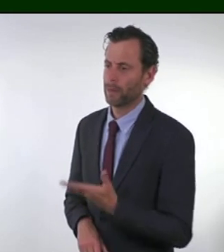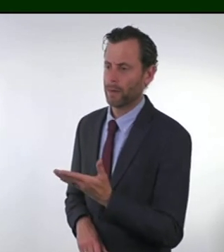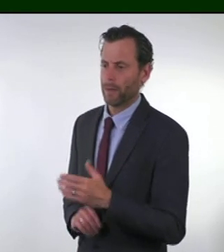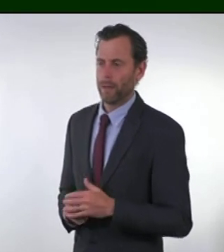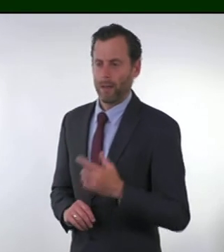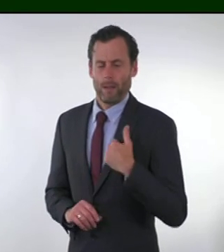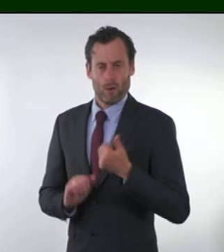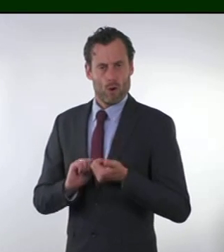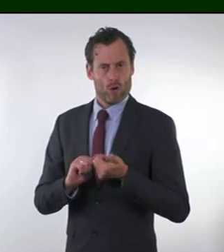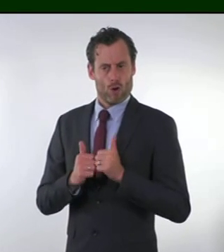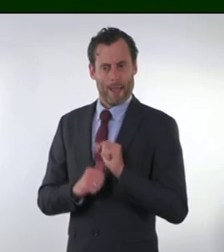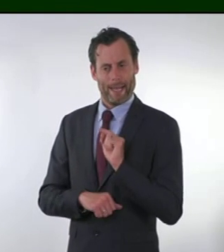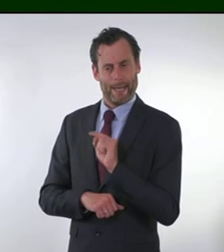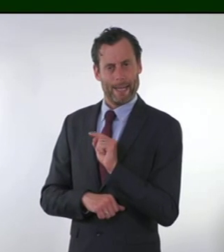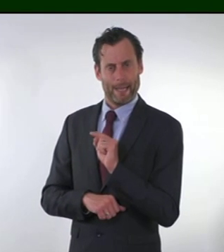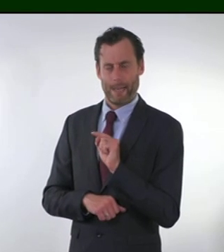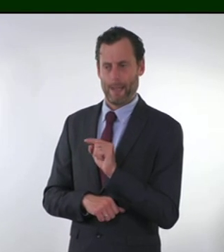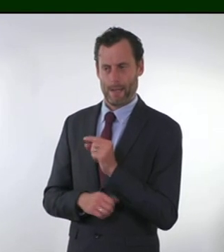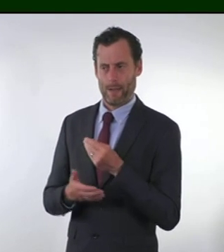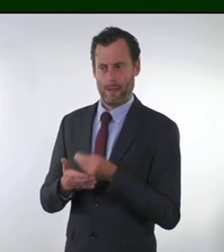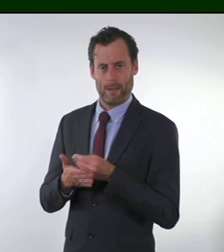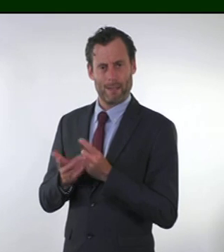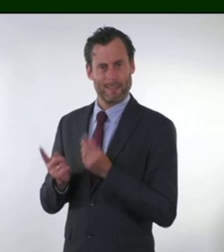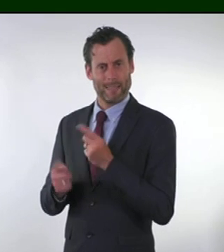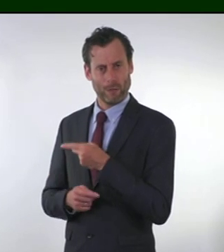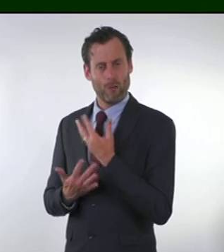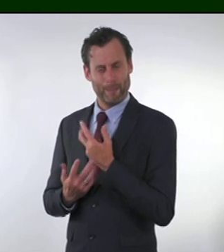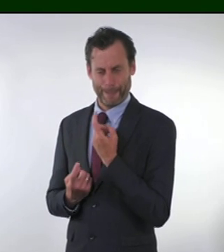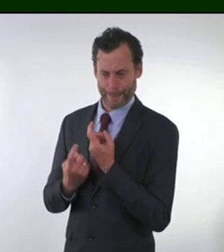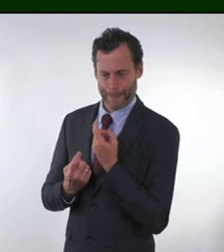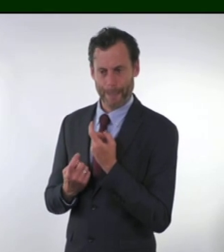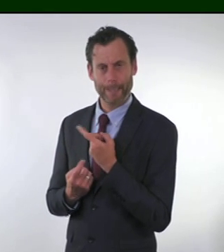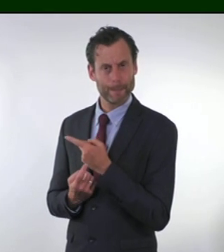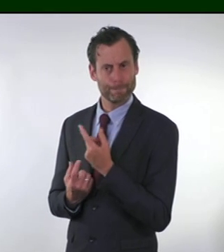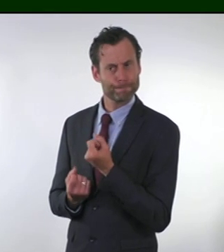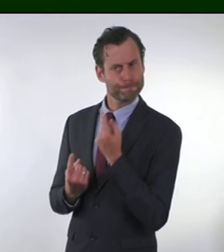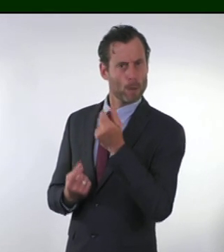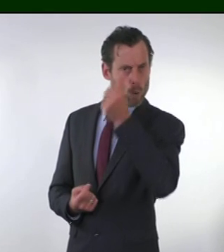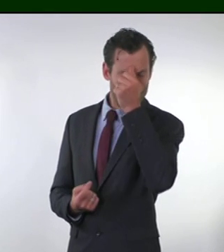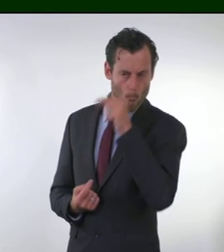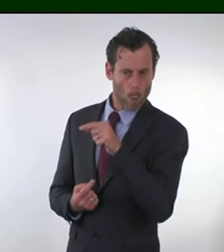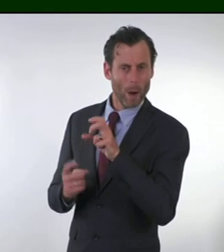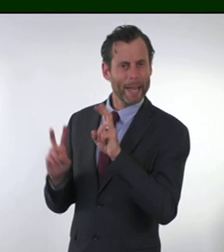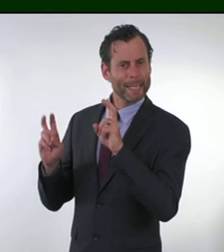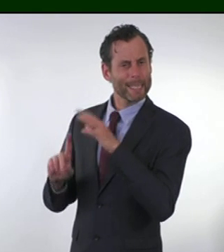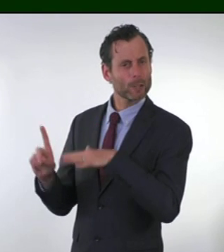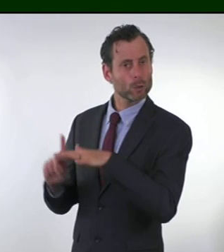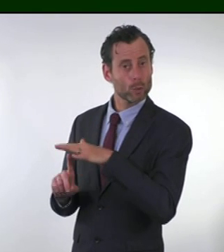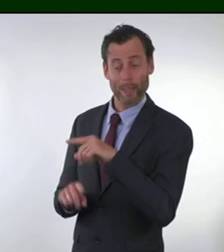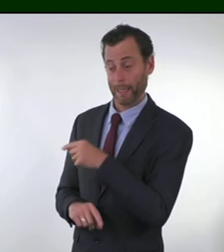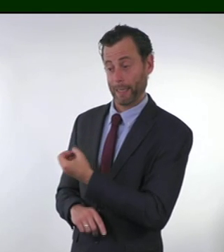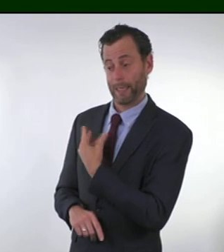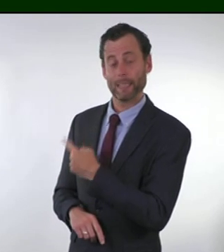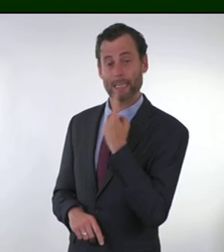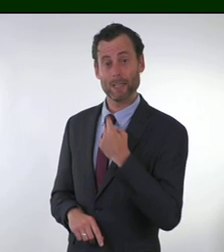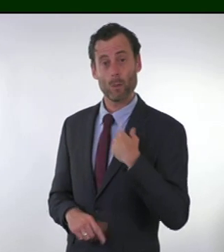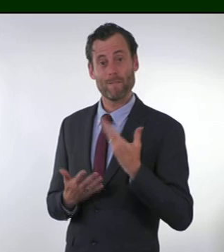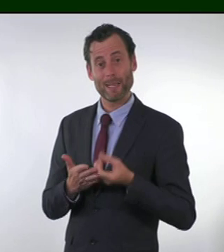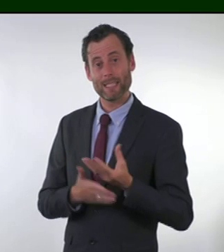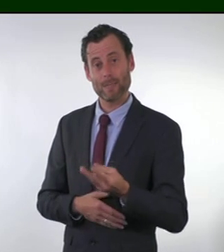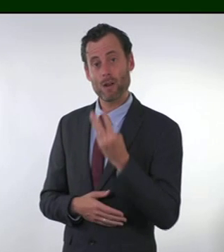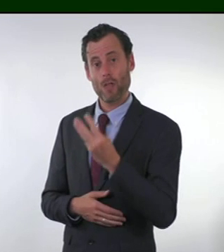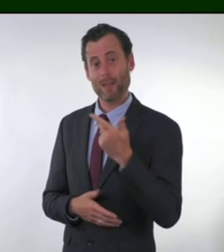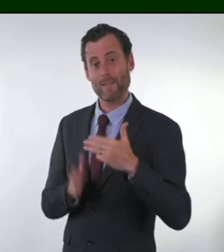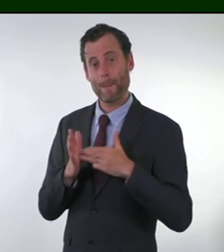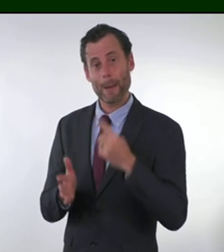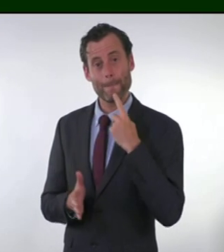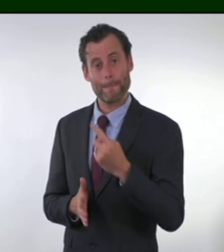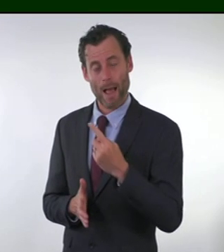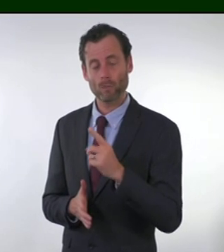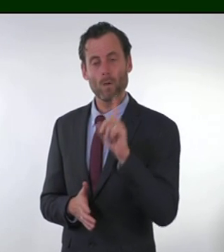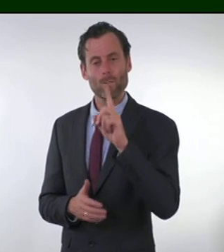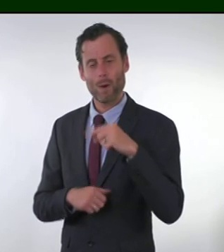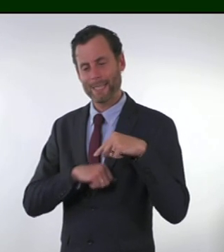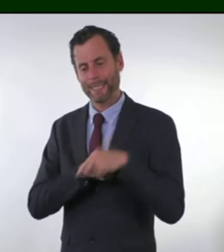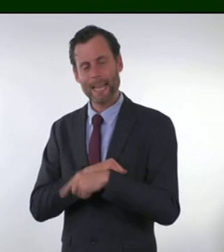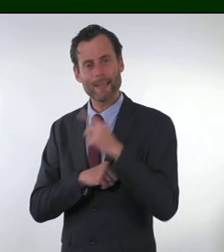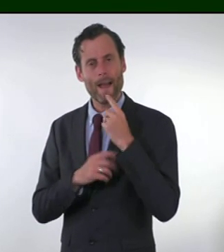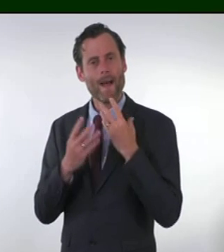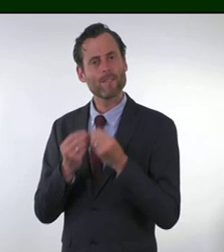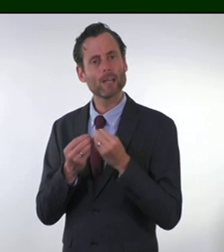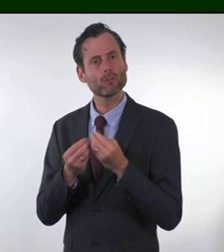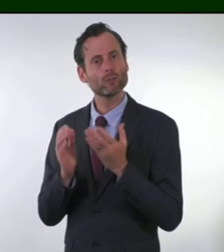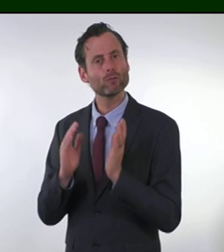I know my colleague the Financial Secretary has been abreast of this issue for a while, and he has just reminded me that we have invested £37 million in debt advisory services during this time.